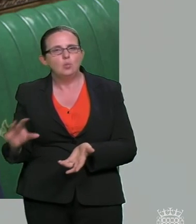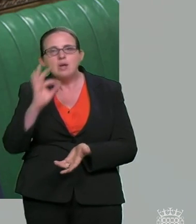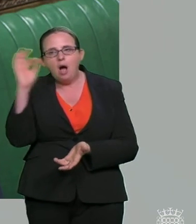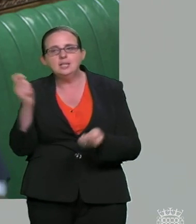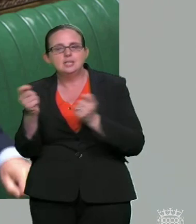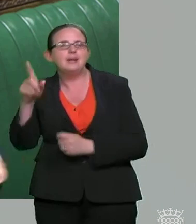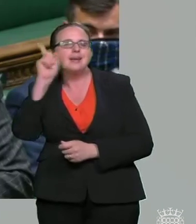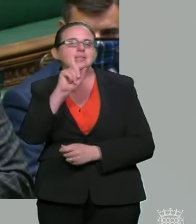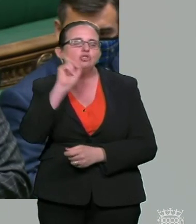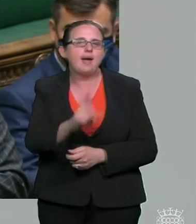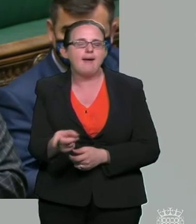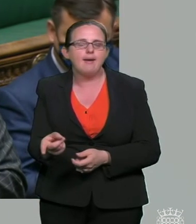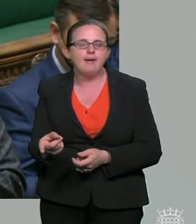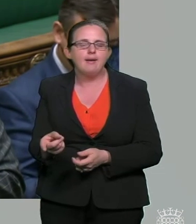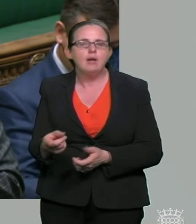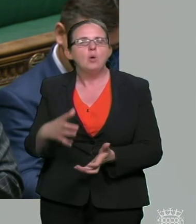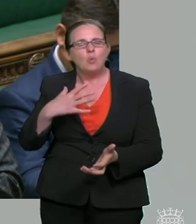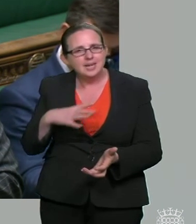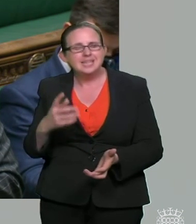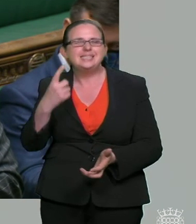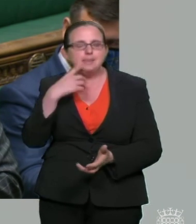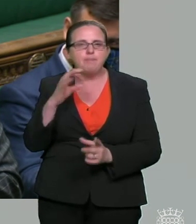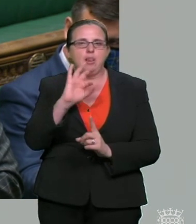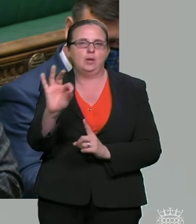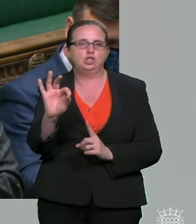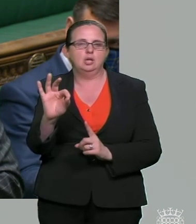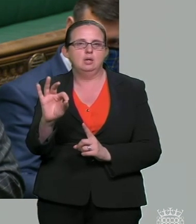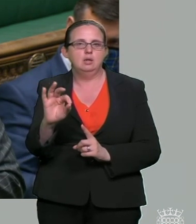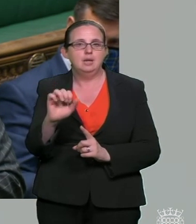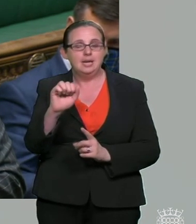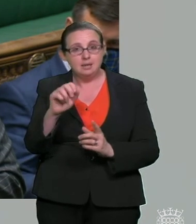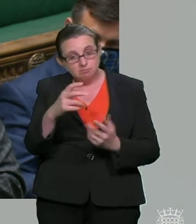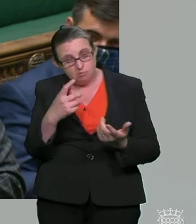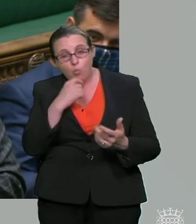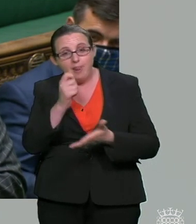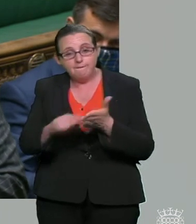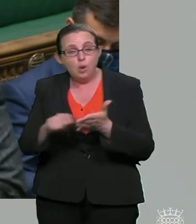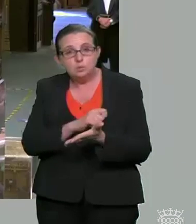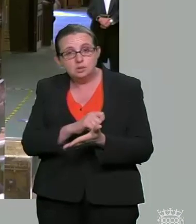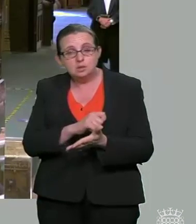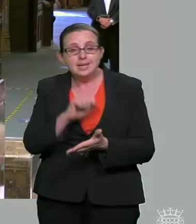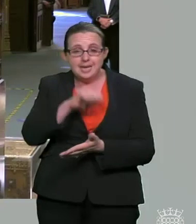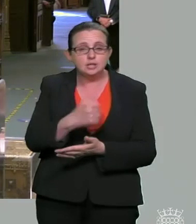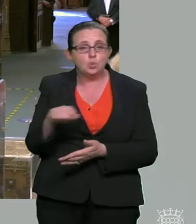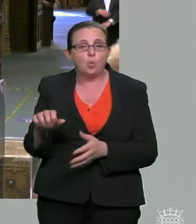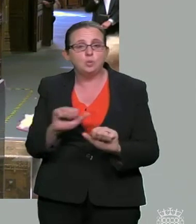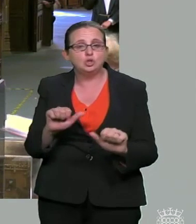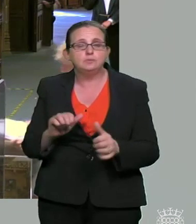Prime Minister, it is a very simple question: yes or no?